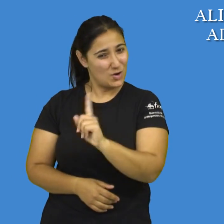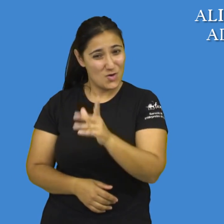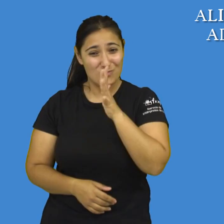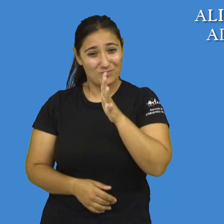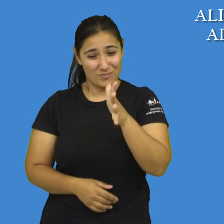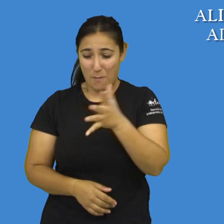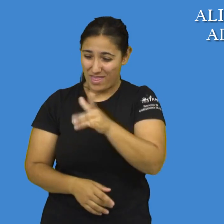motivo